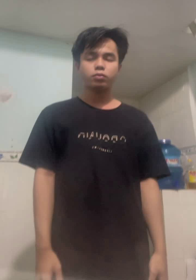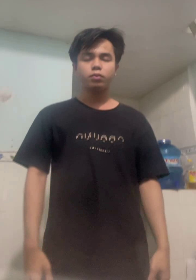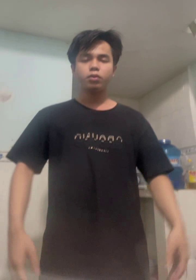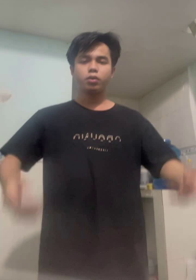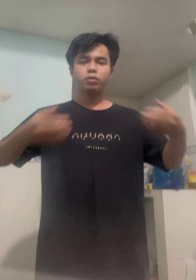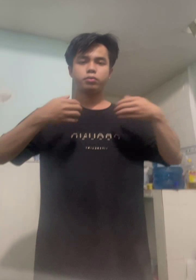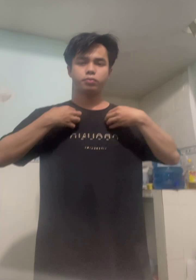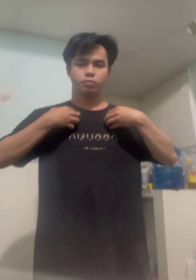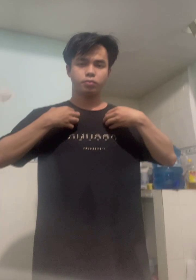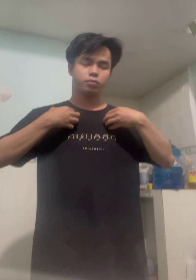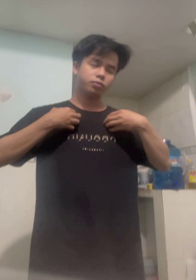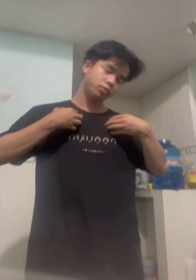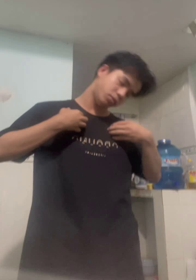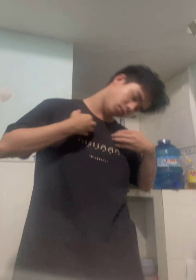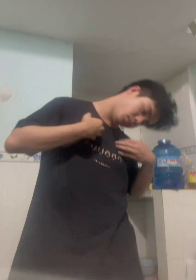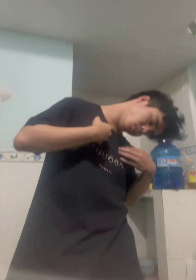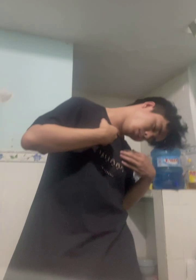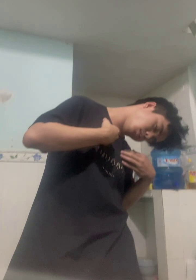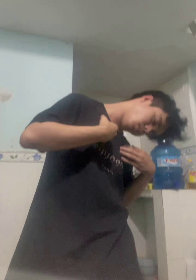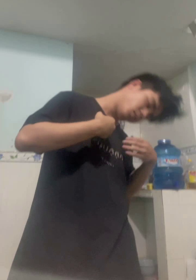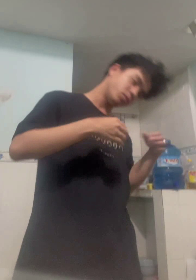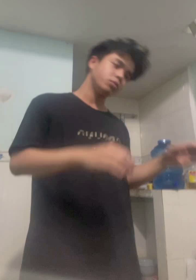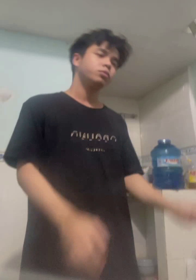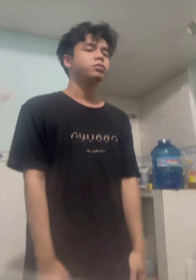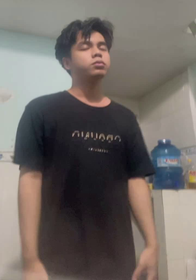met moi